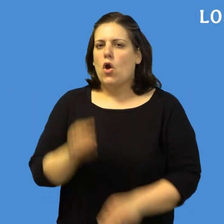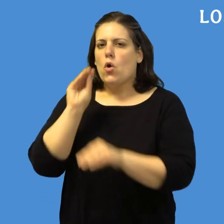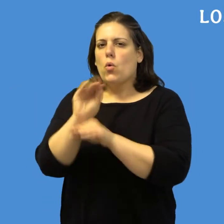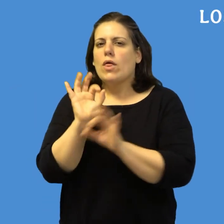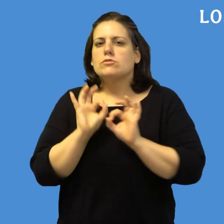cuidar